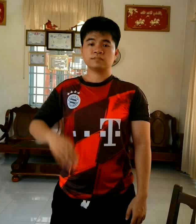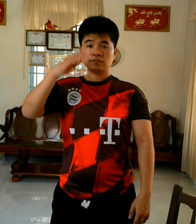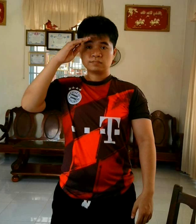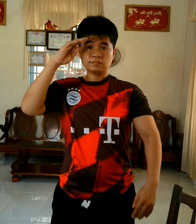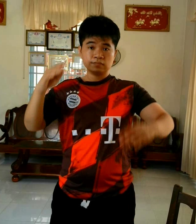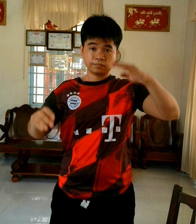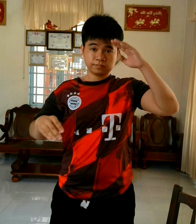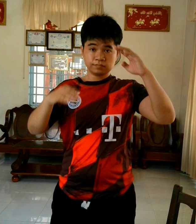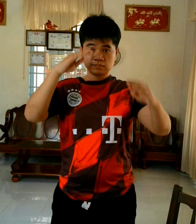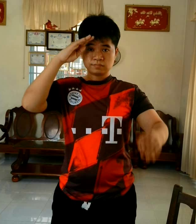xin chao